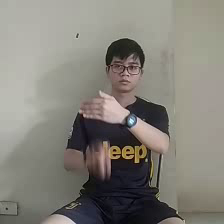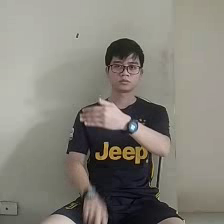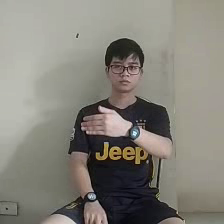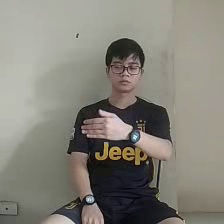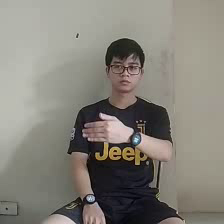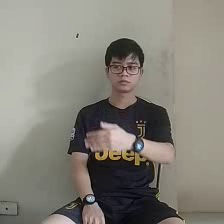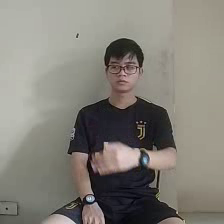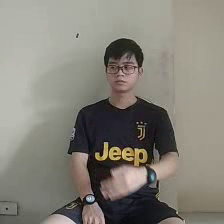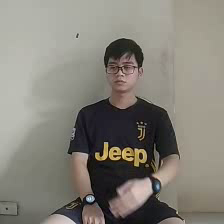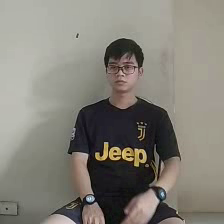Phạt